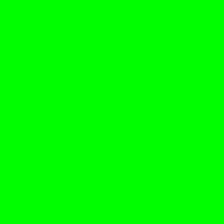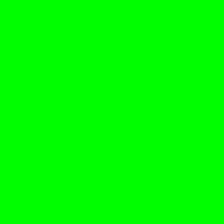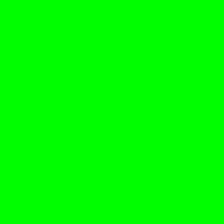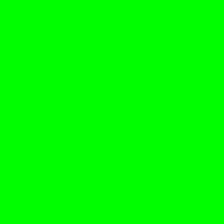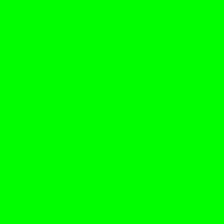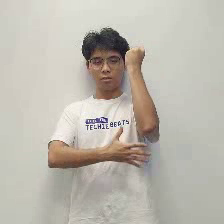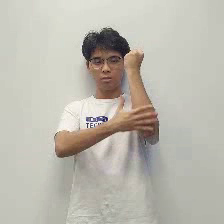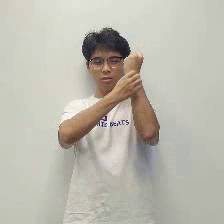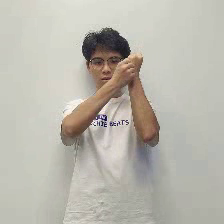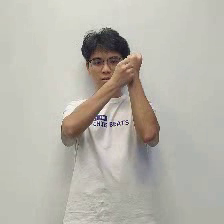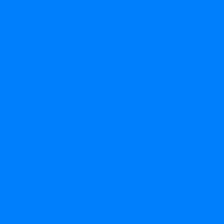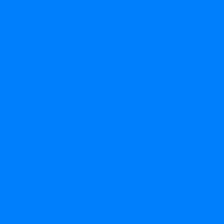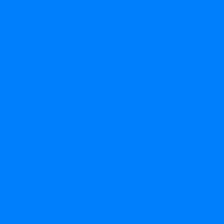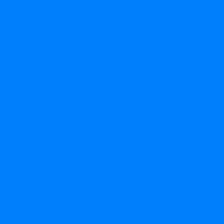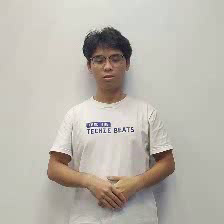Cứu